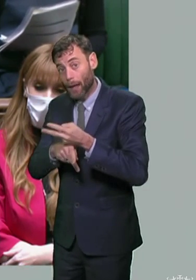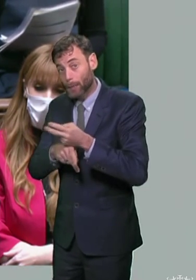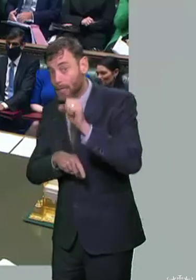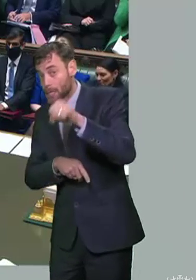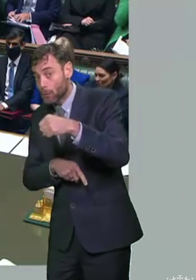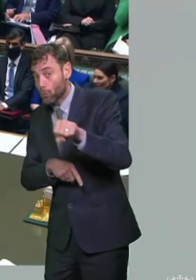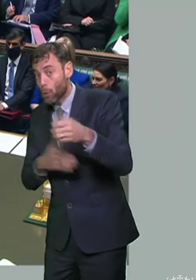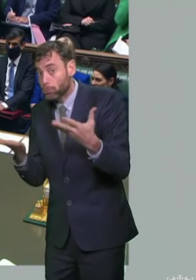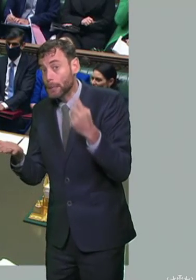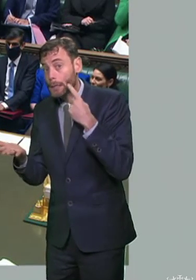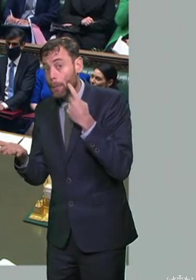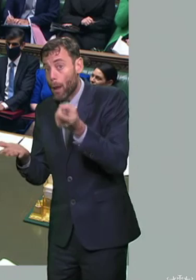It is not complicated.